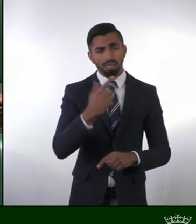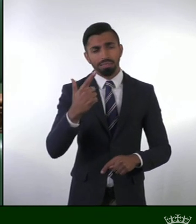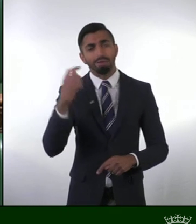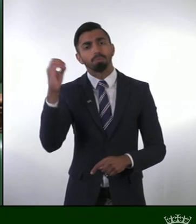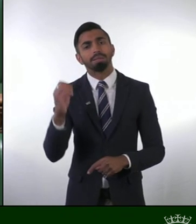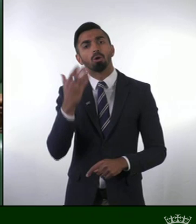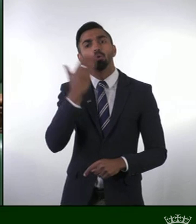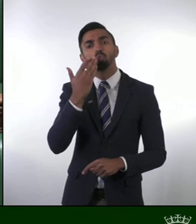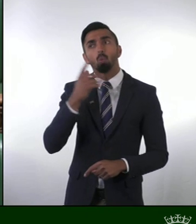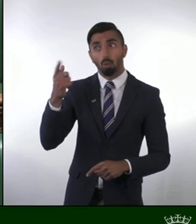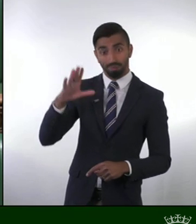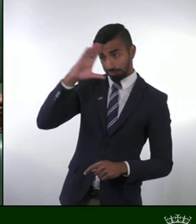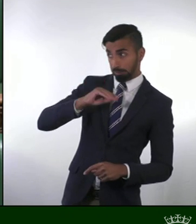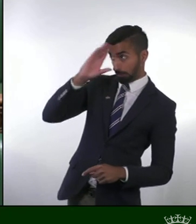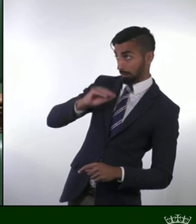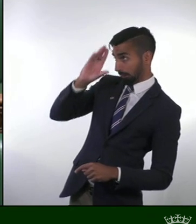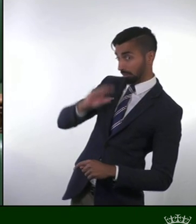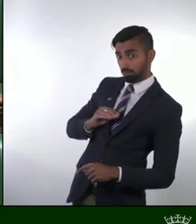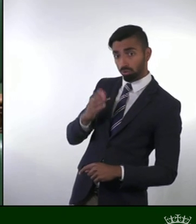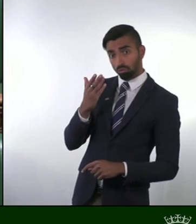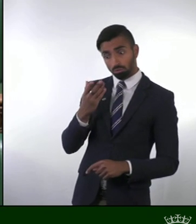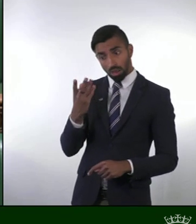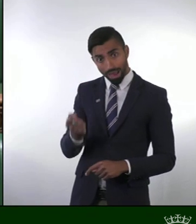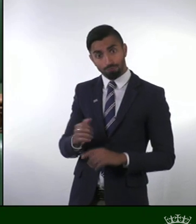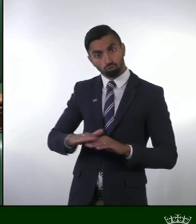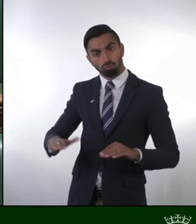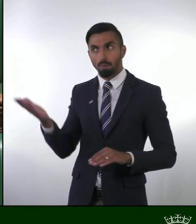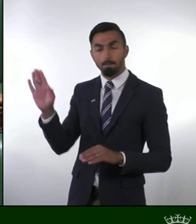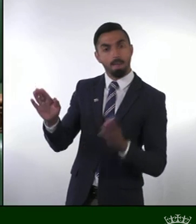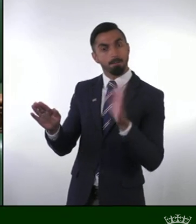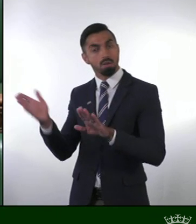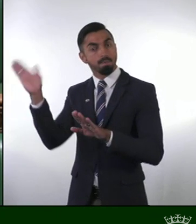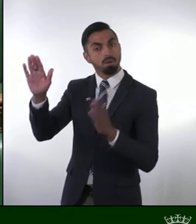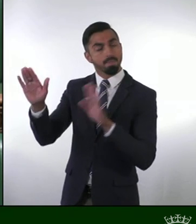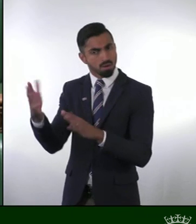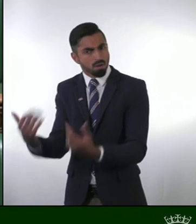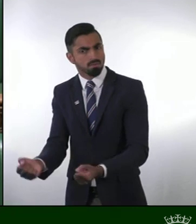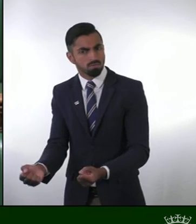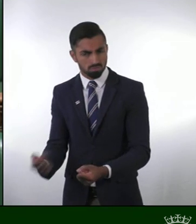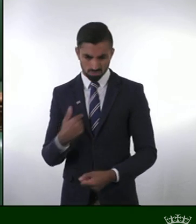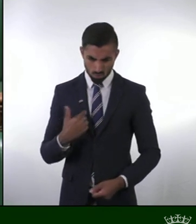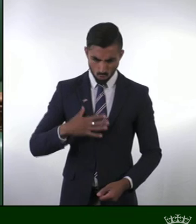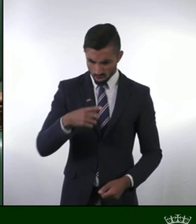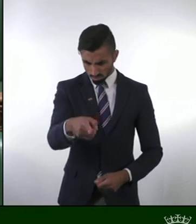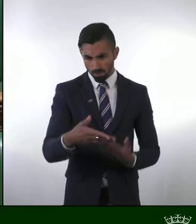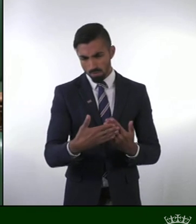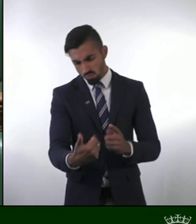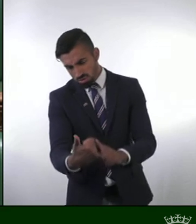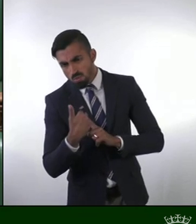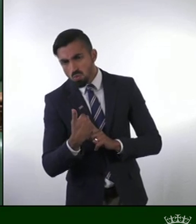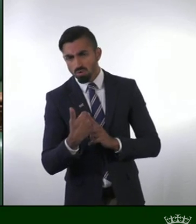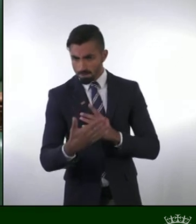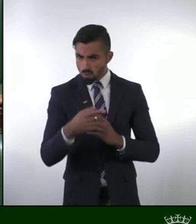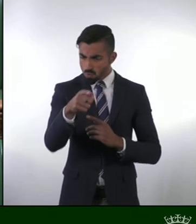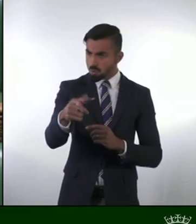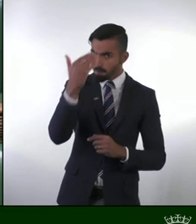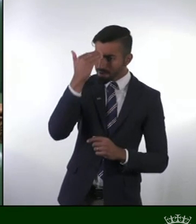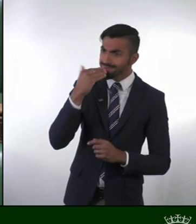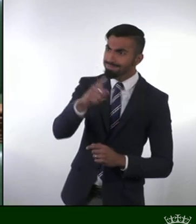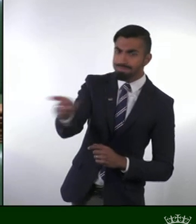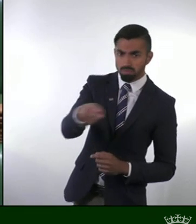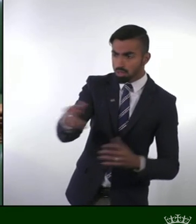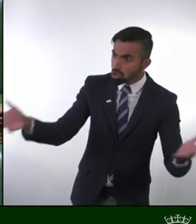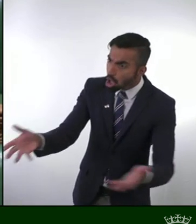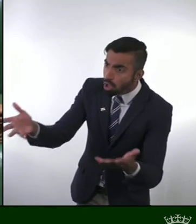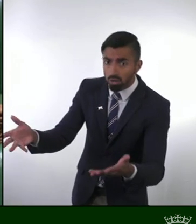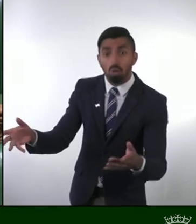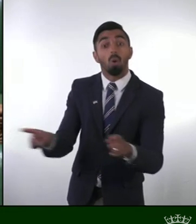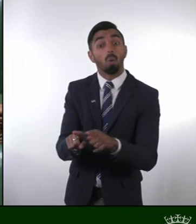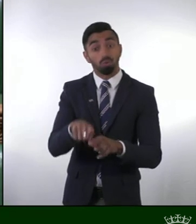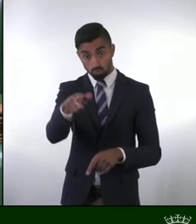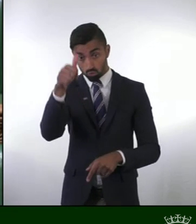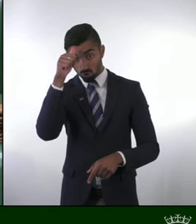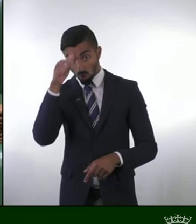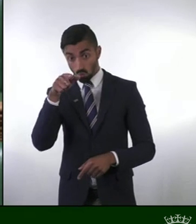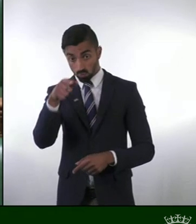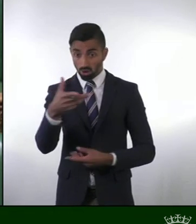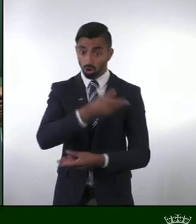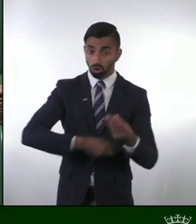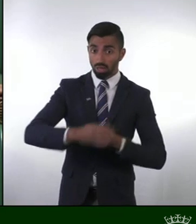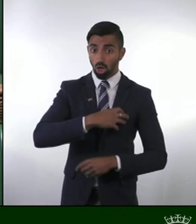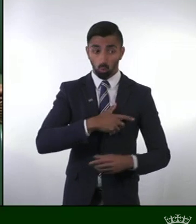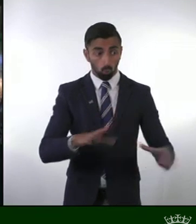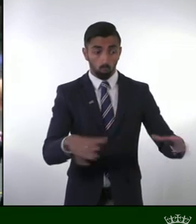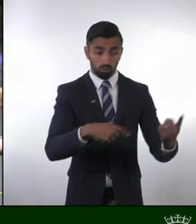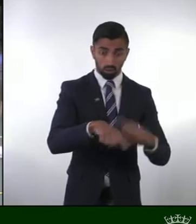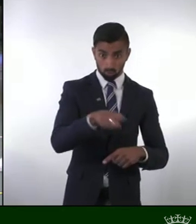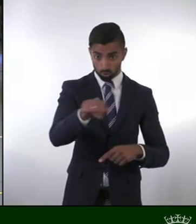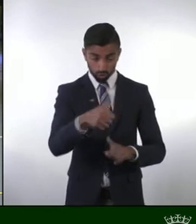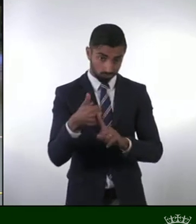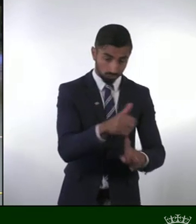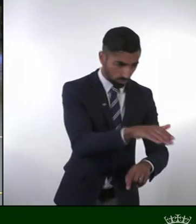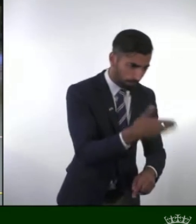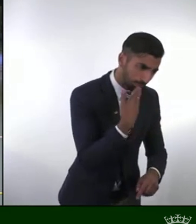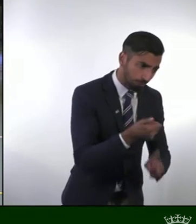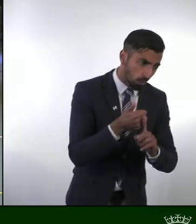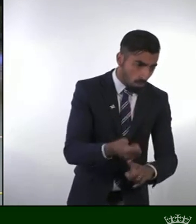I think what we would like to hear from the right honourable and learned Gentleman is a bit of support for that, and a bit of encouragement to pupils, and perhaps even encouragement to some of his friends in the left-wing trade unions, to help get our schools ready.